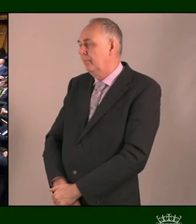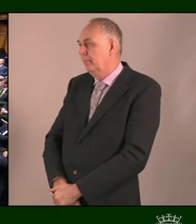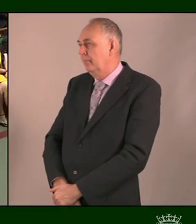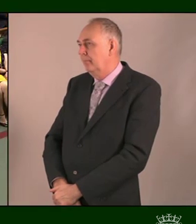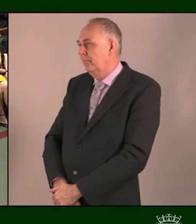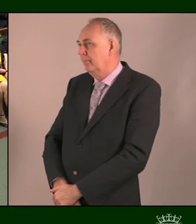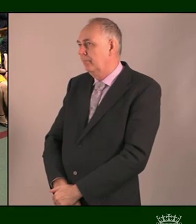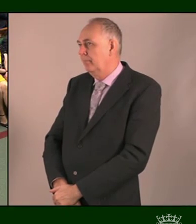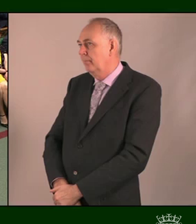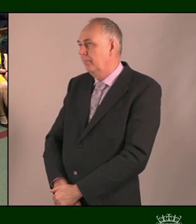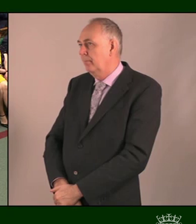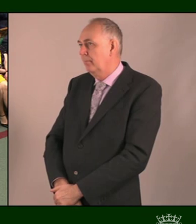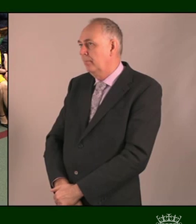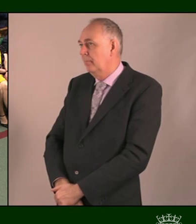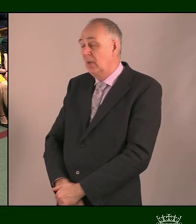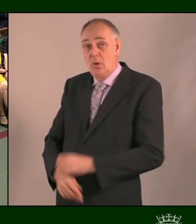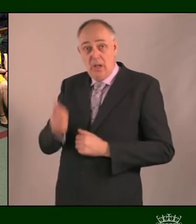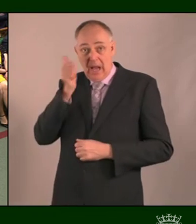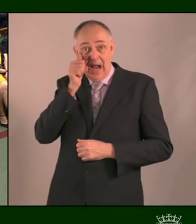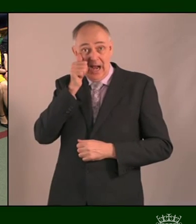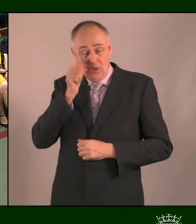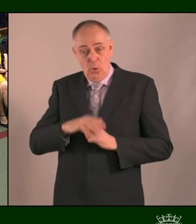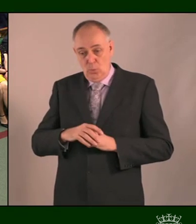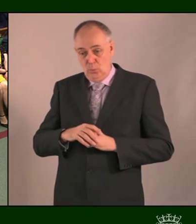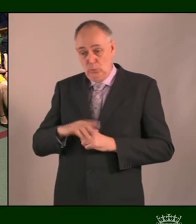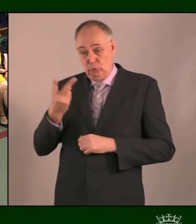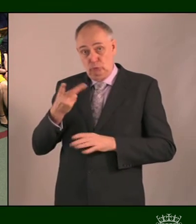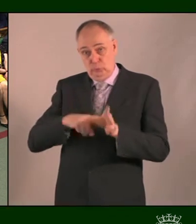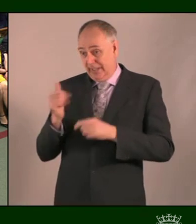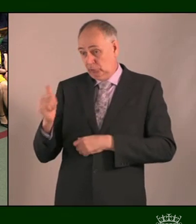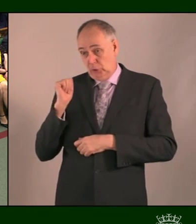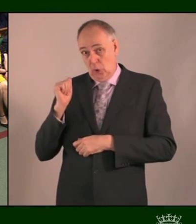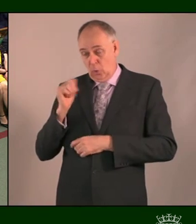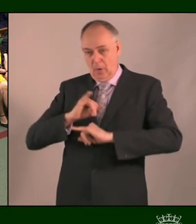Like the Prime Minister, I note the two-year anniversary of the terrible attack in Salisbury.